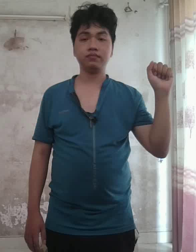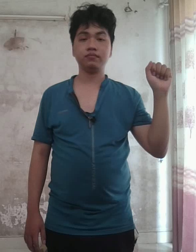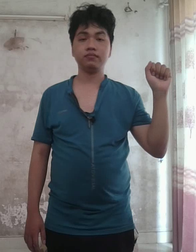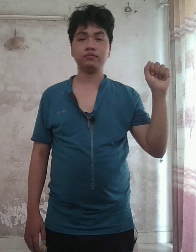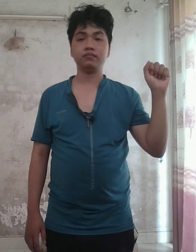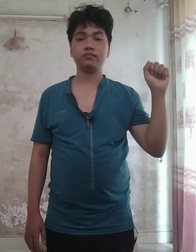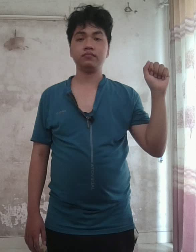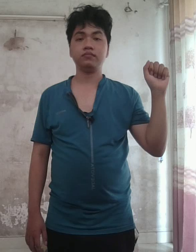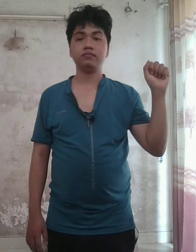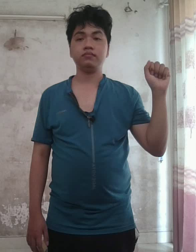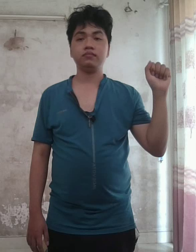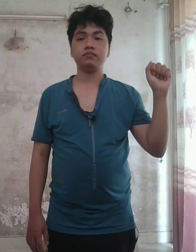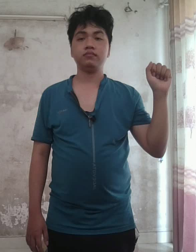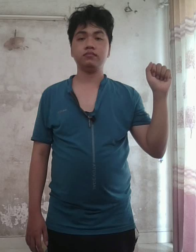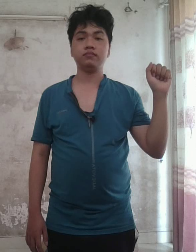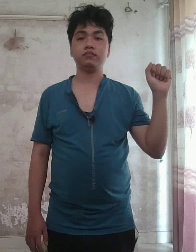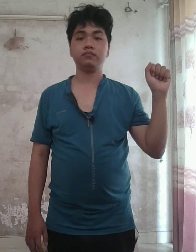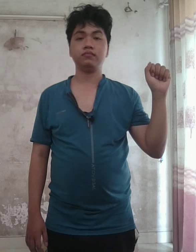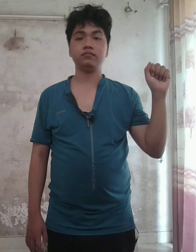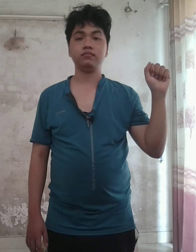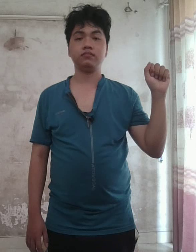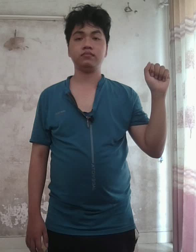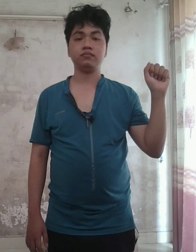a